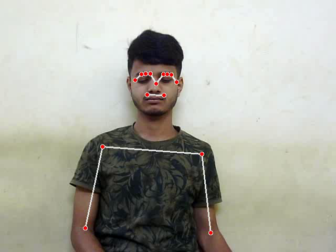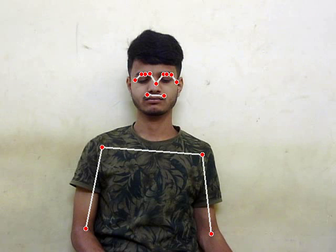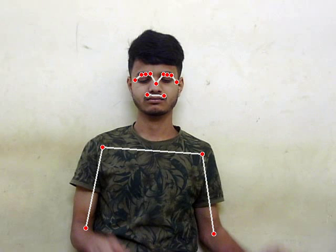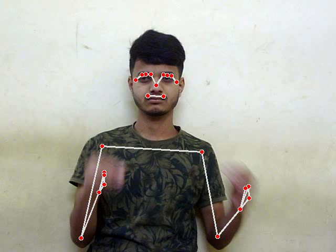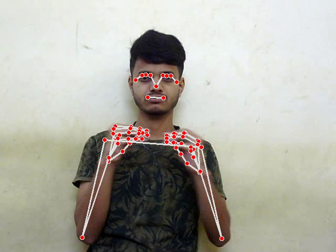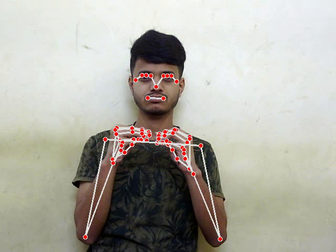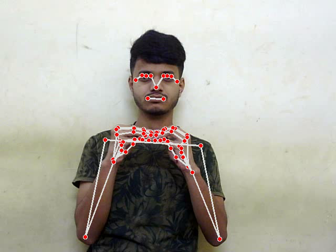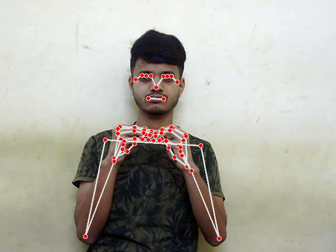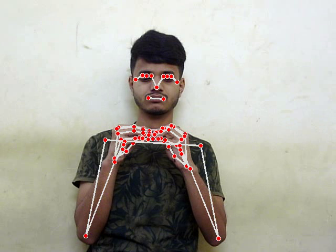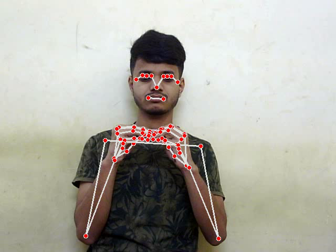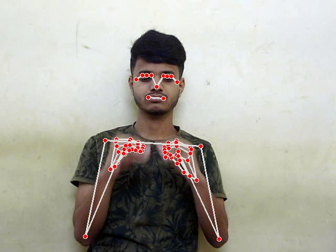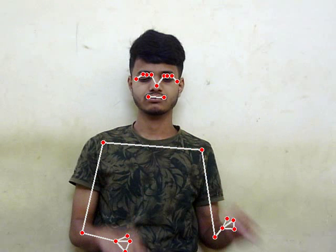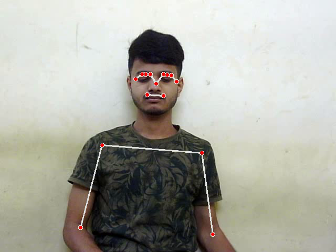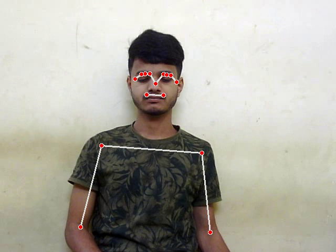more